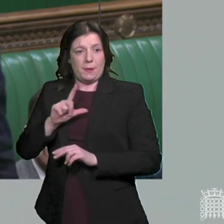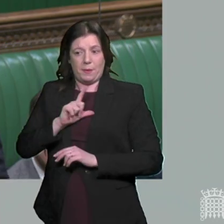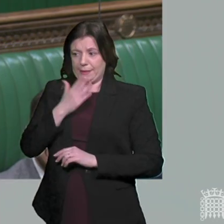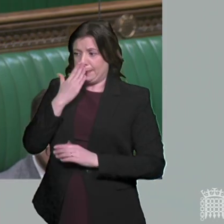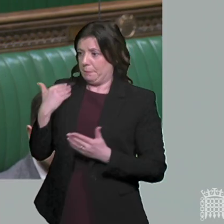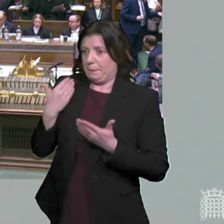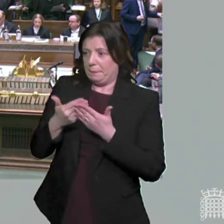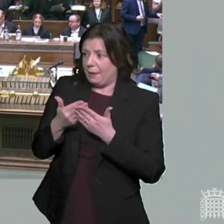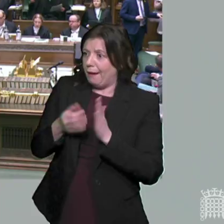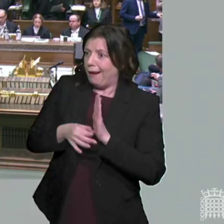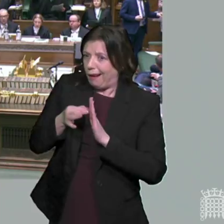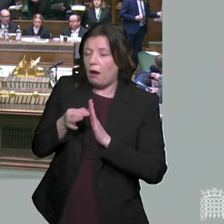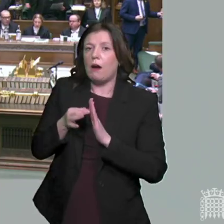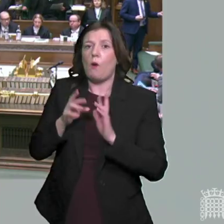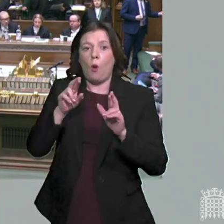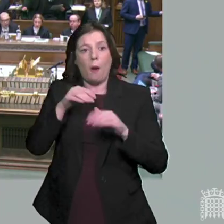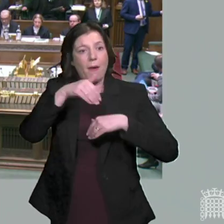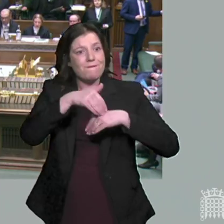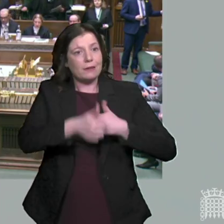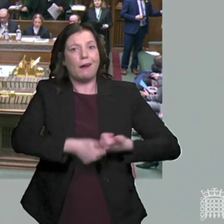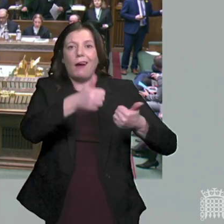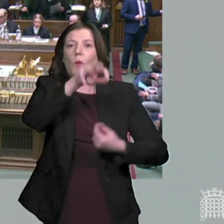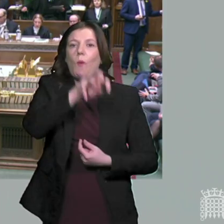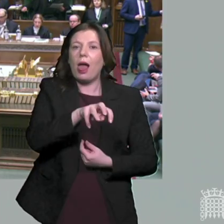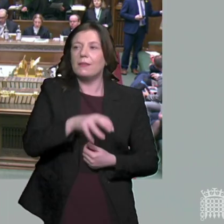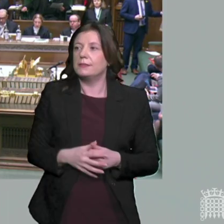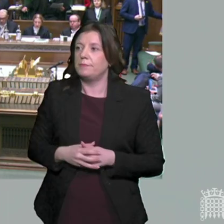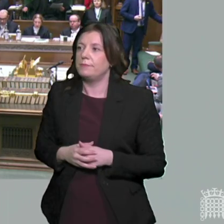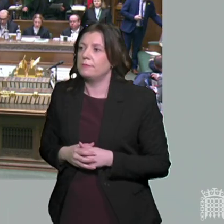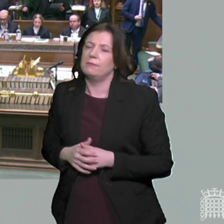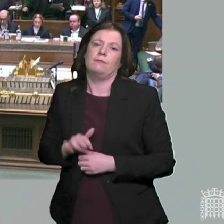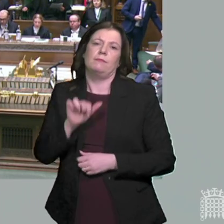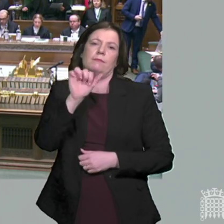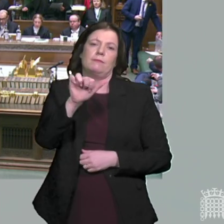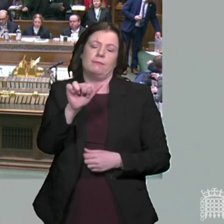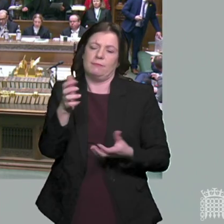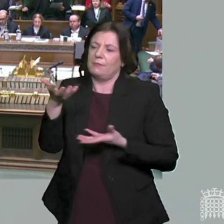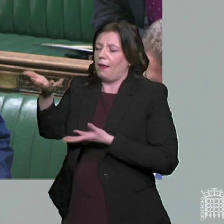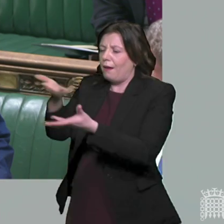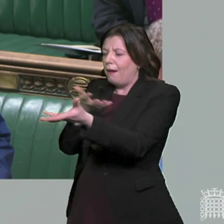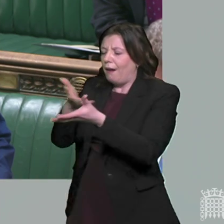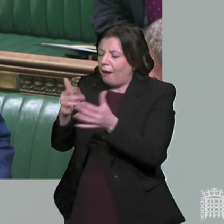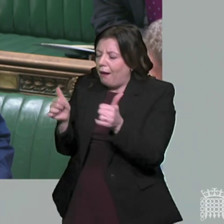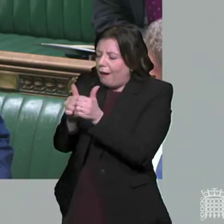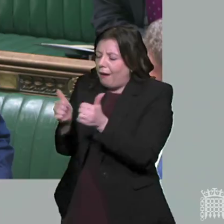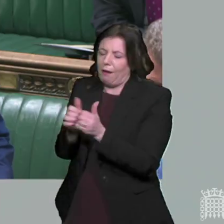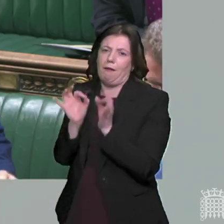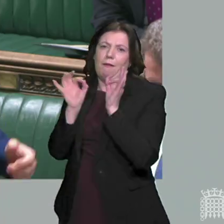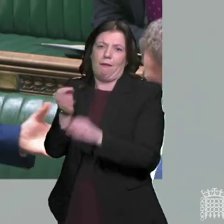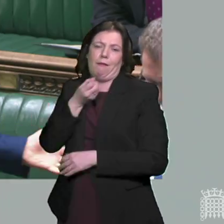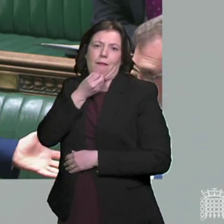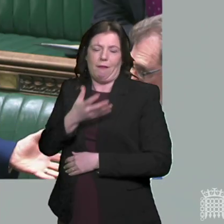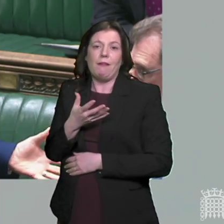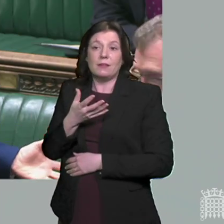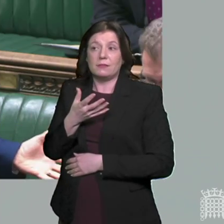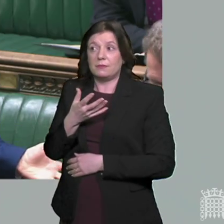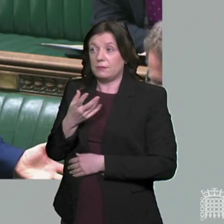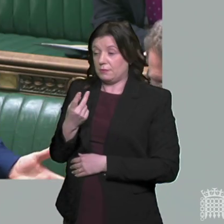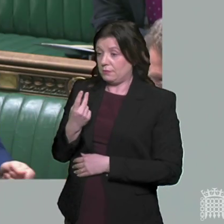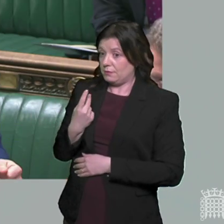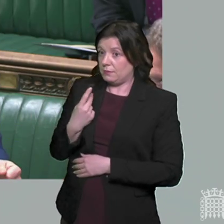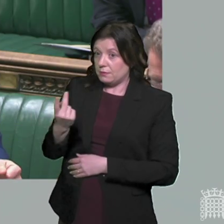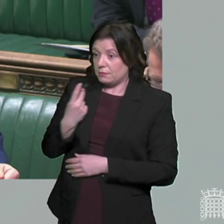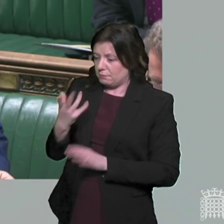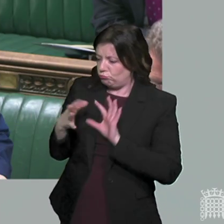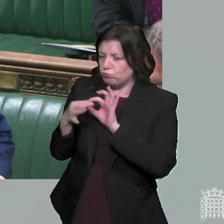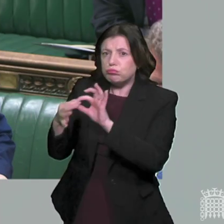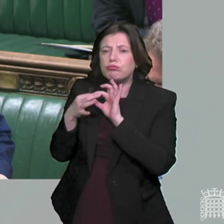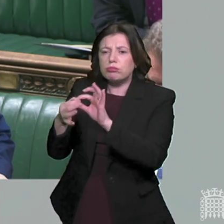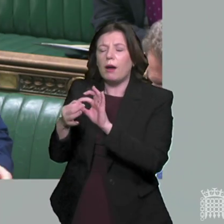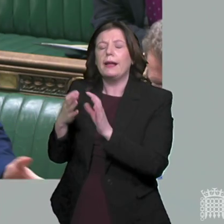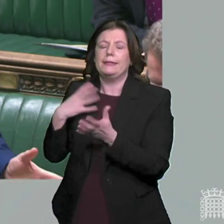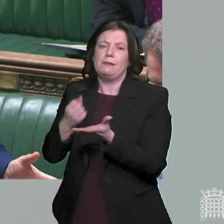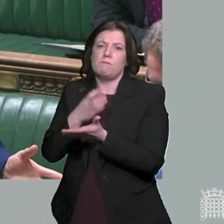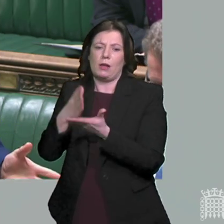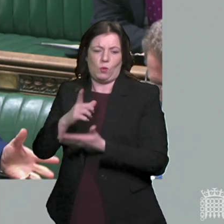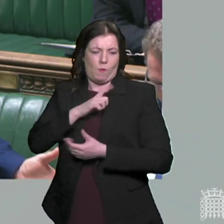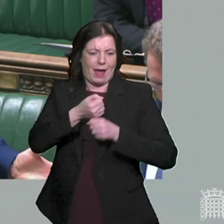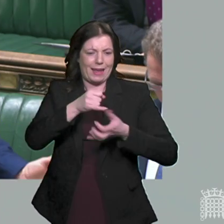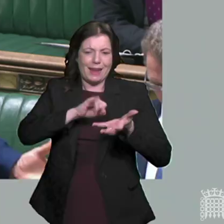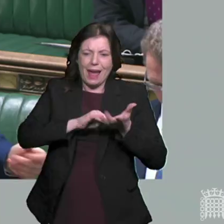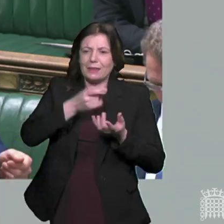My right honourable and learned Friend is of course right that co-operation is always a good thing, and in fact interconnectors are critical to our energy security.